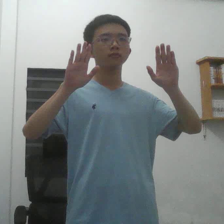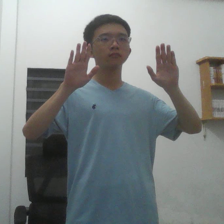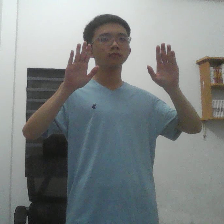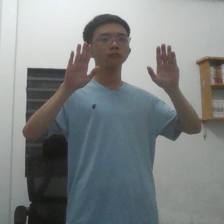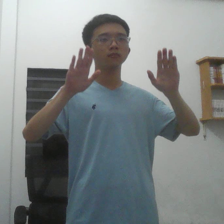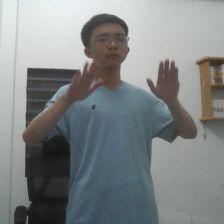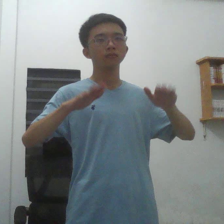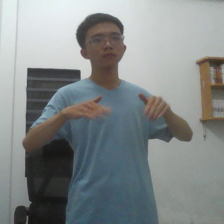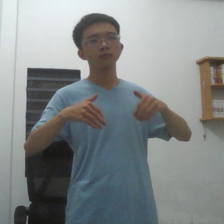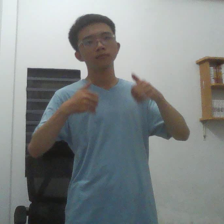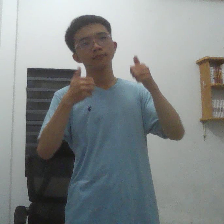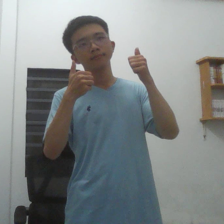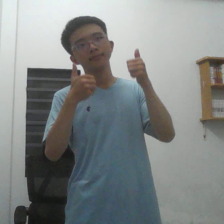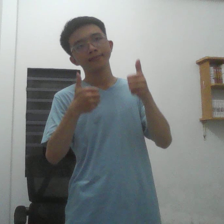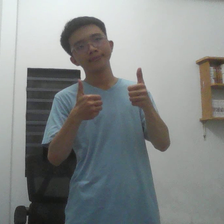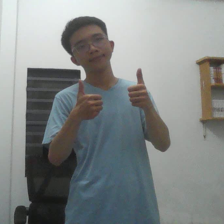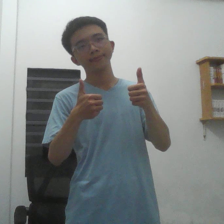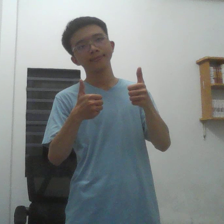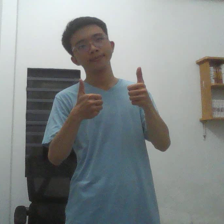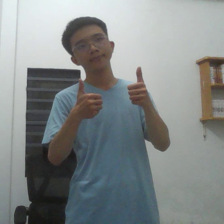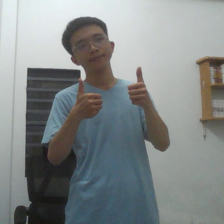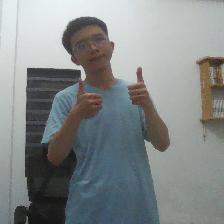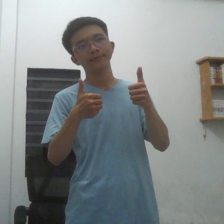tuyet voi